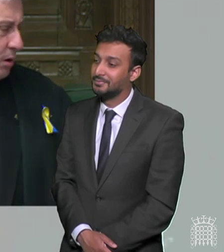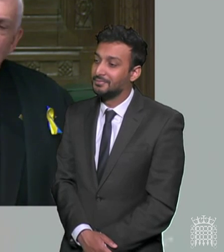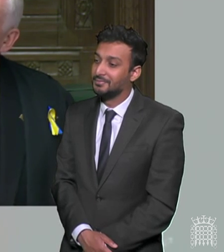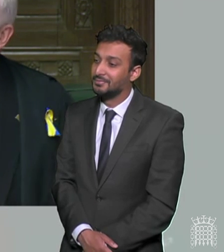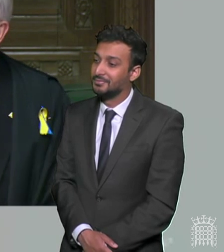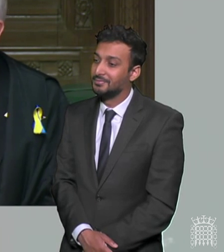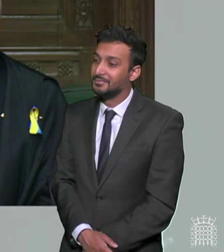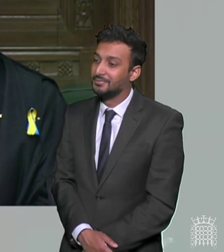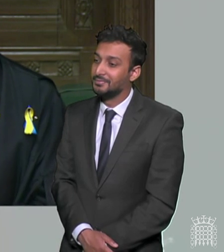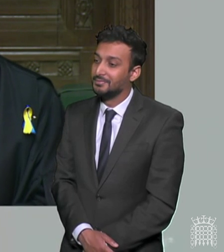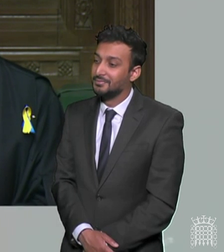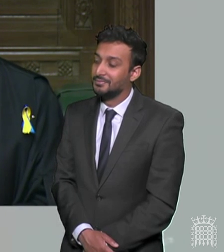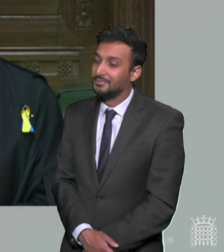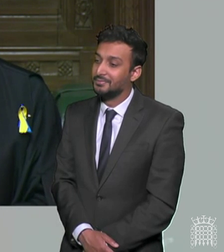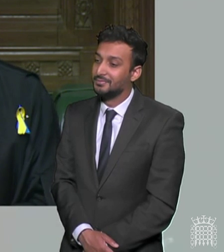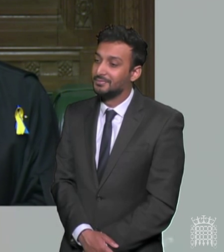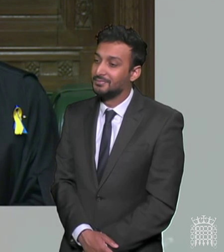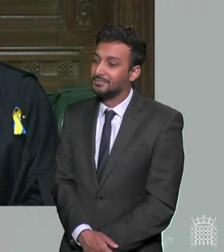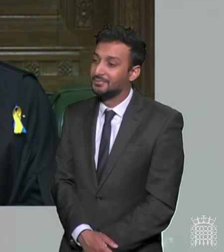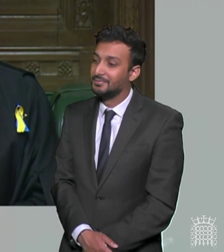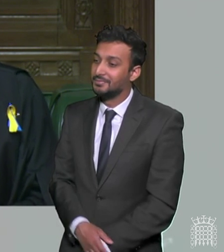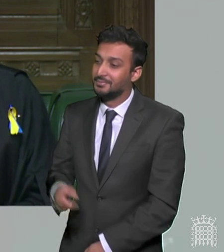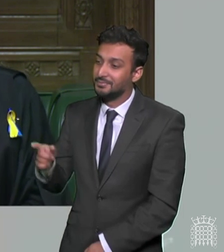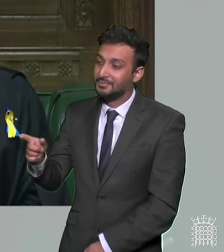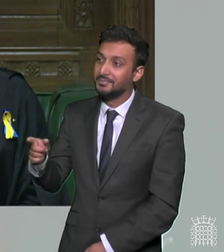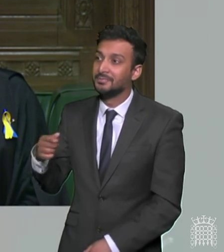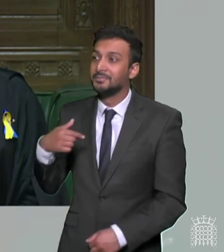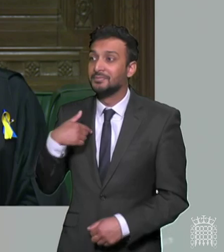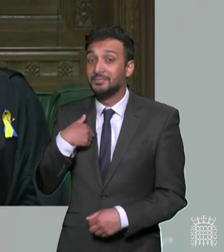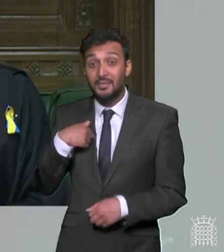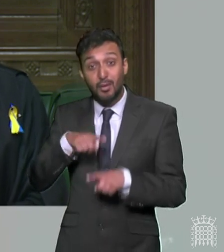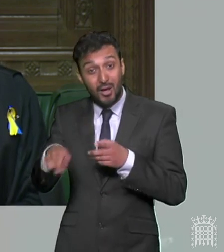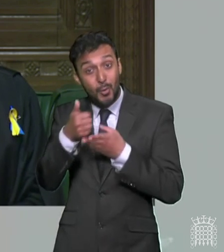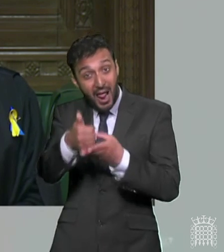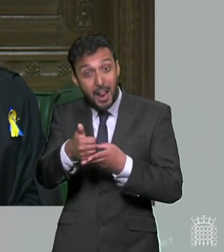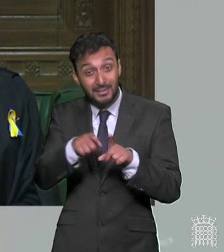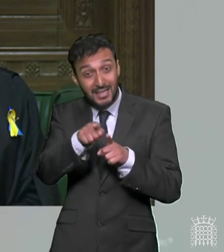Prime Minister, we cannot both be on our feet. I am trying to help you; you have to help me as well.